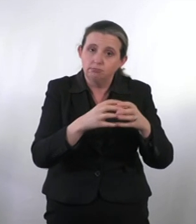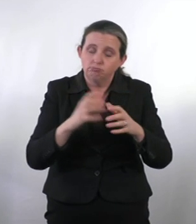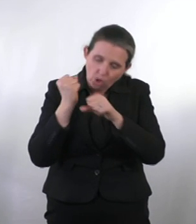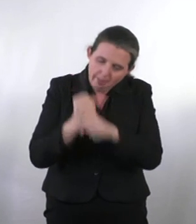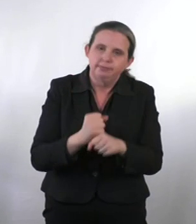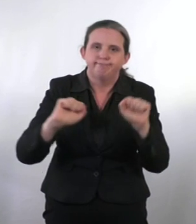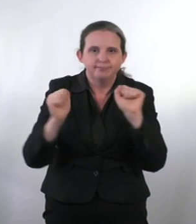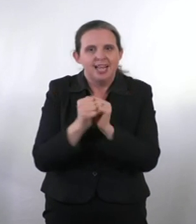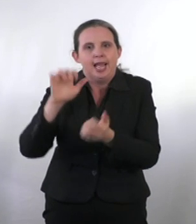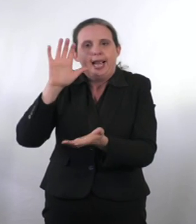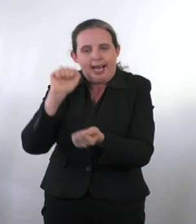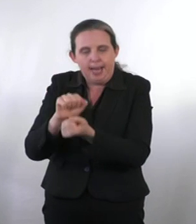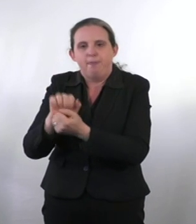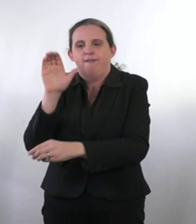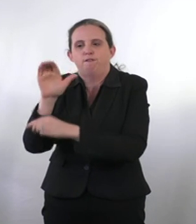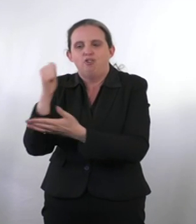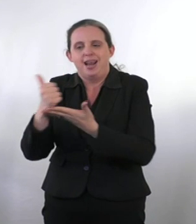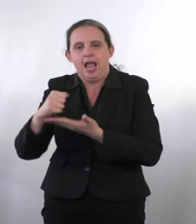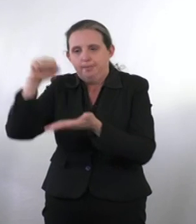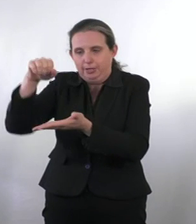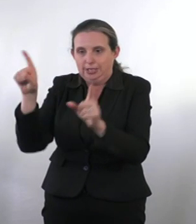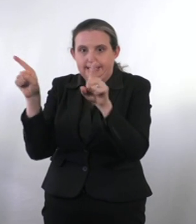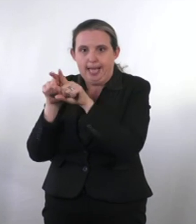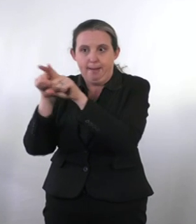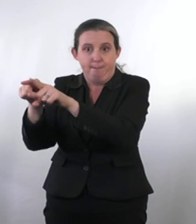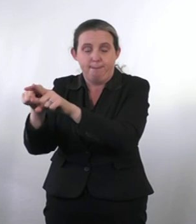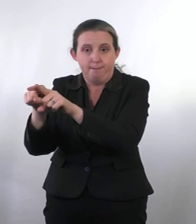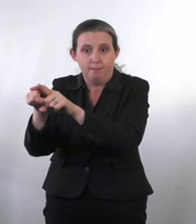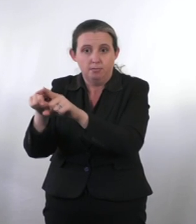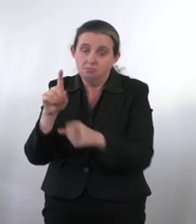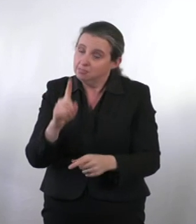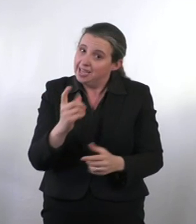Indeed, a senior Government Minister said that it